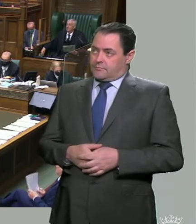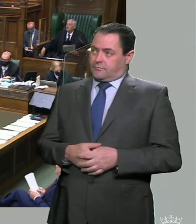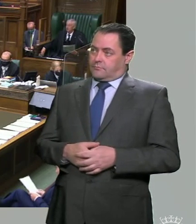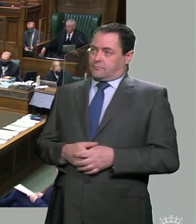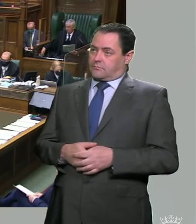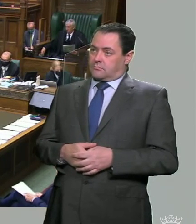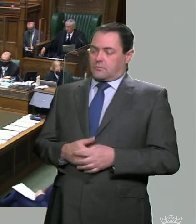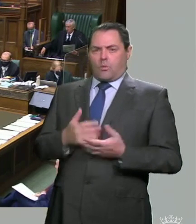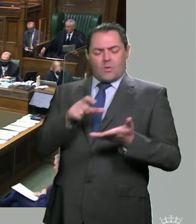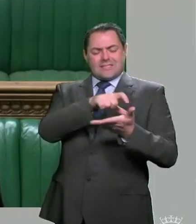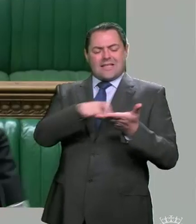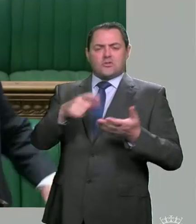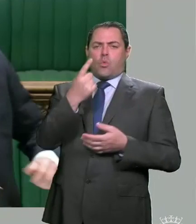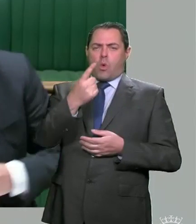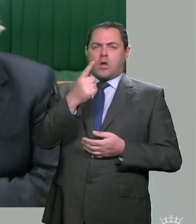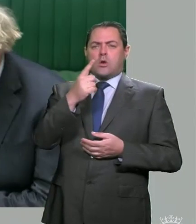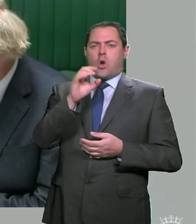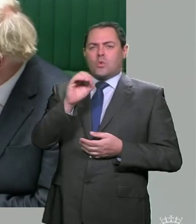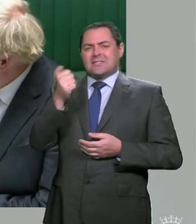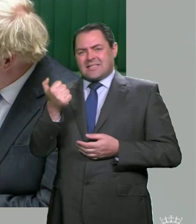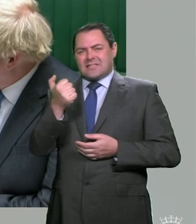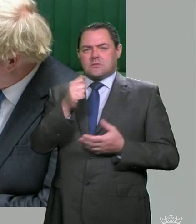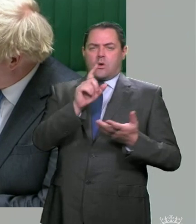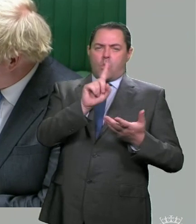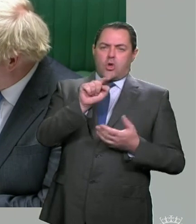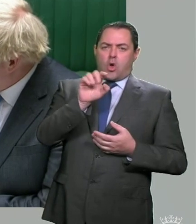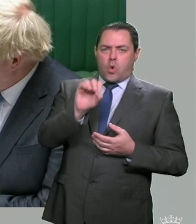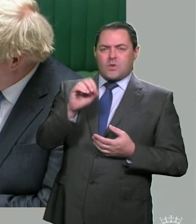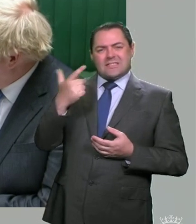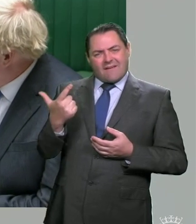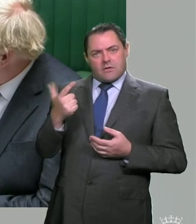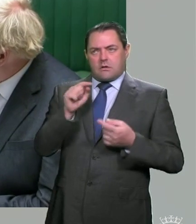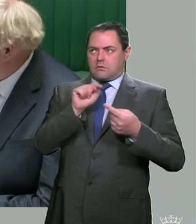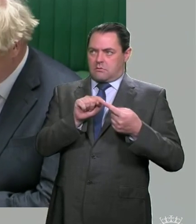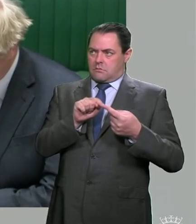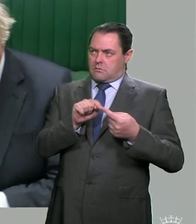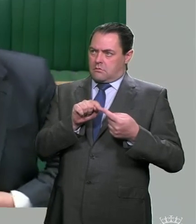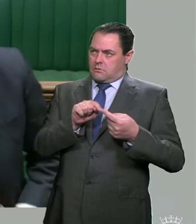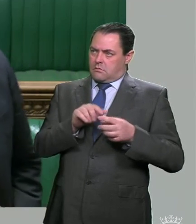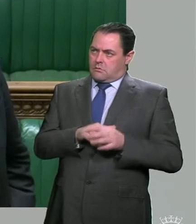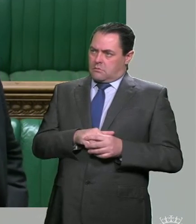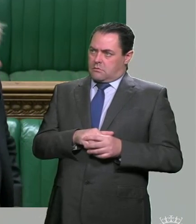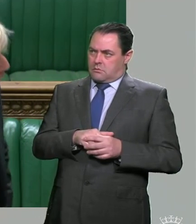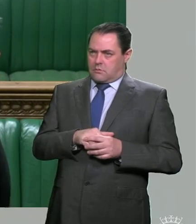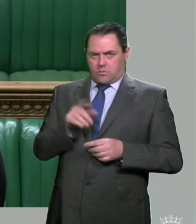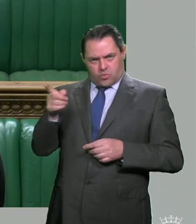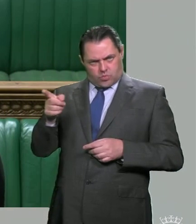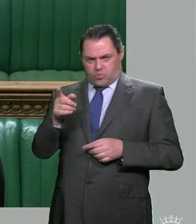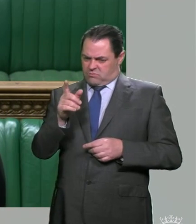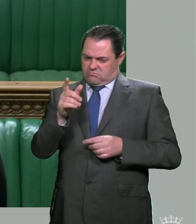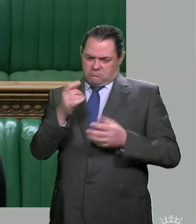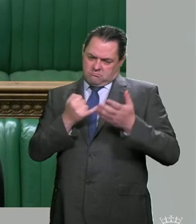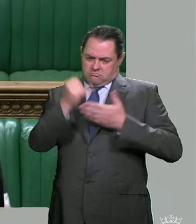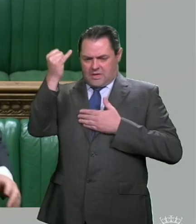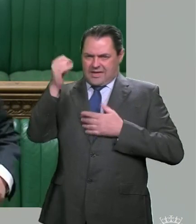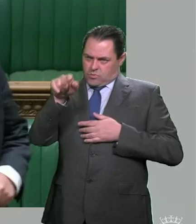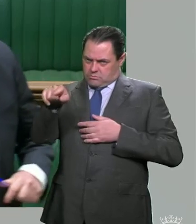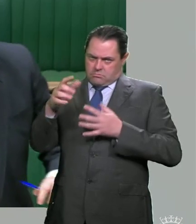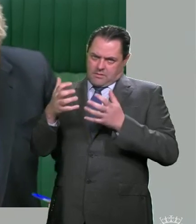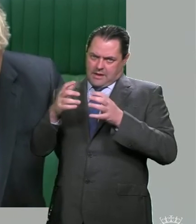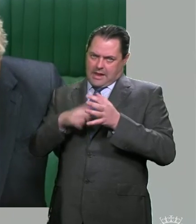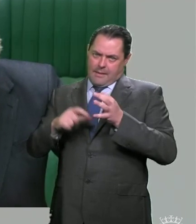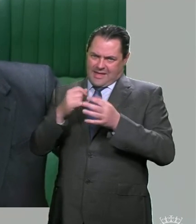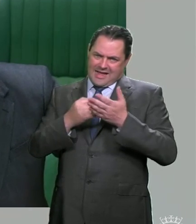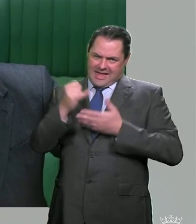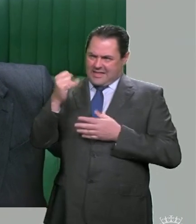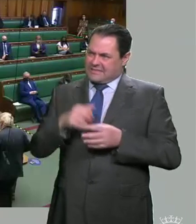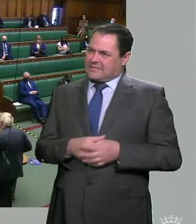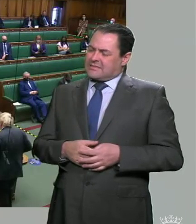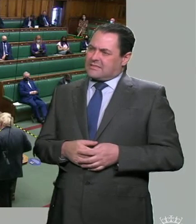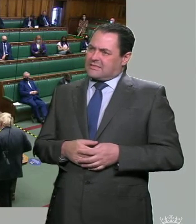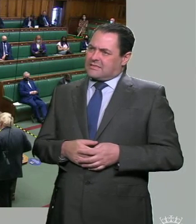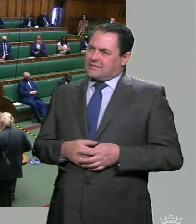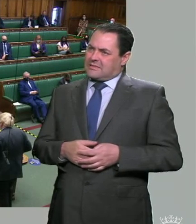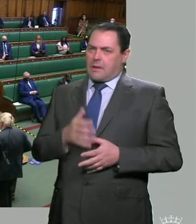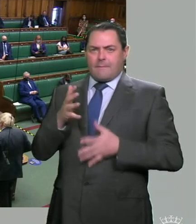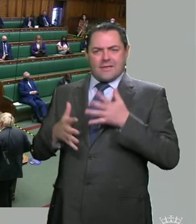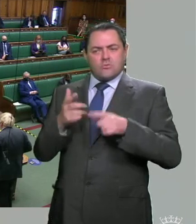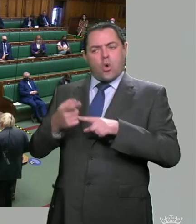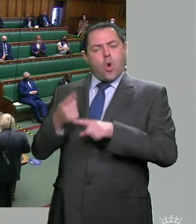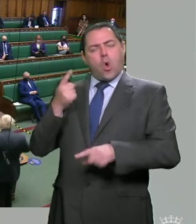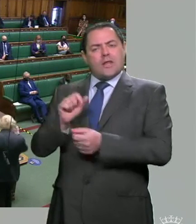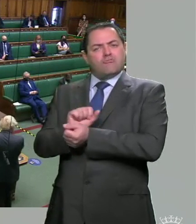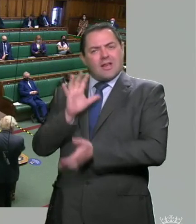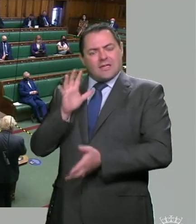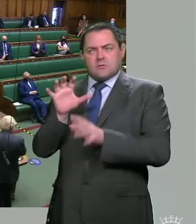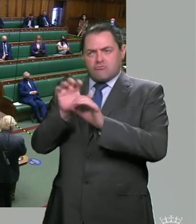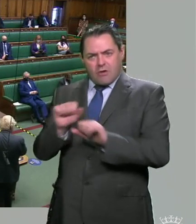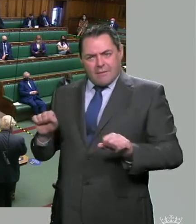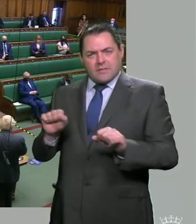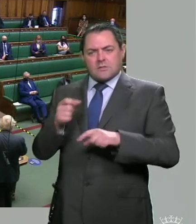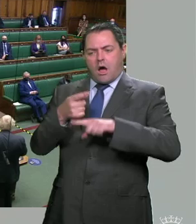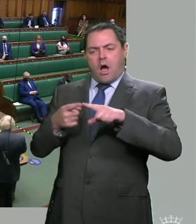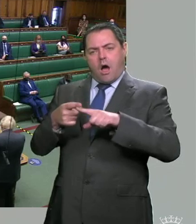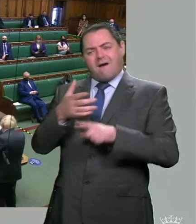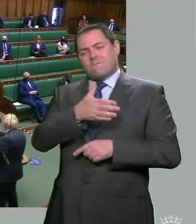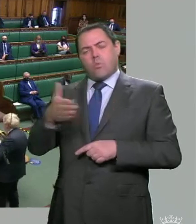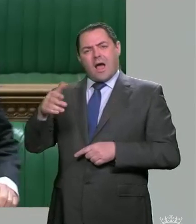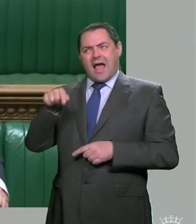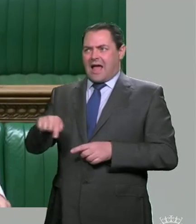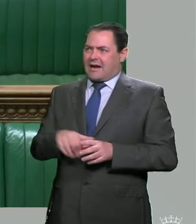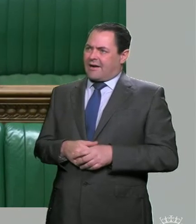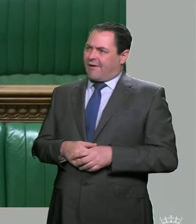Let me point to sections 106 and 107 of that Bill, which Labour voted down, which would have stopped the early release of rapists at the halfway point of their sentences.